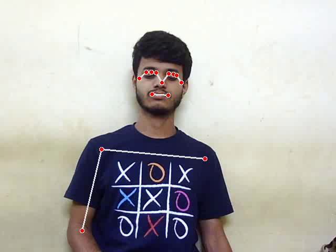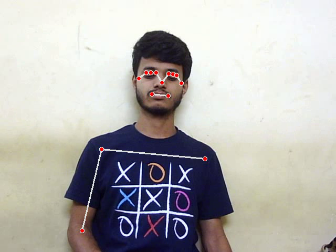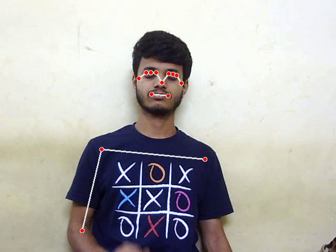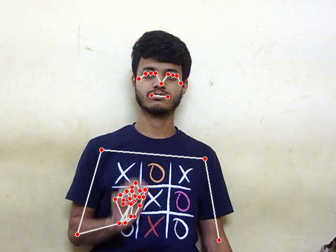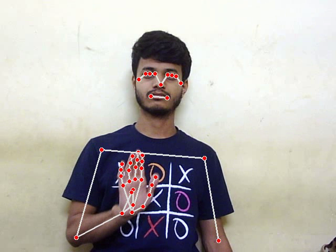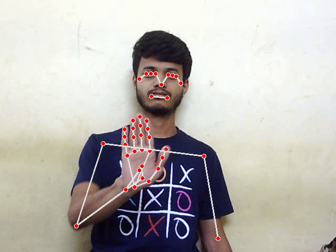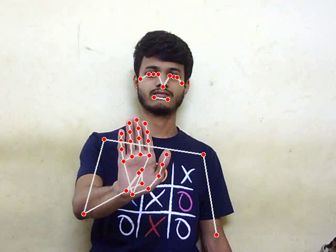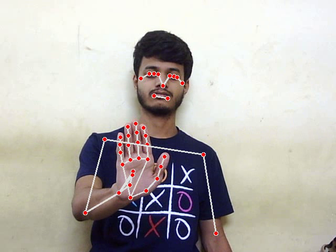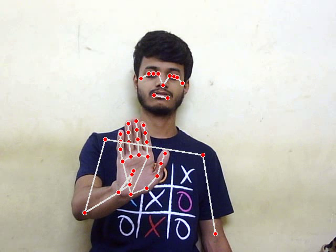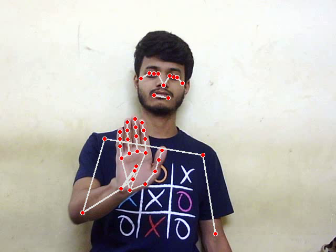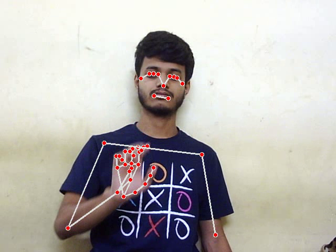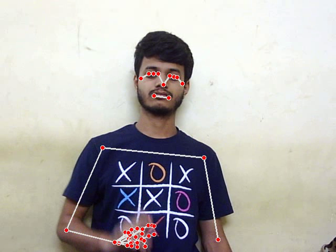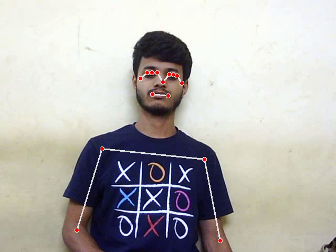your